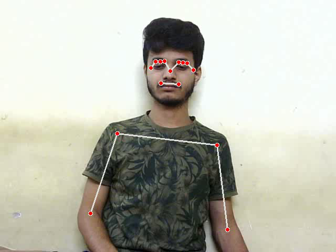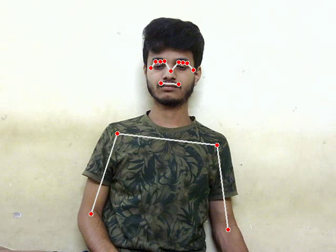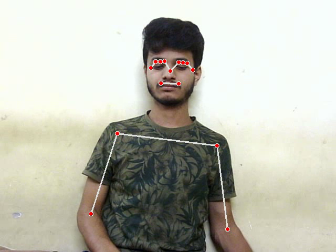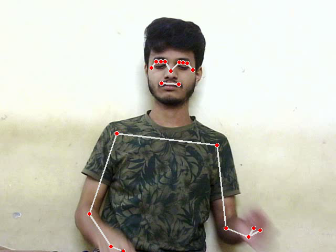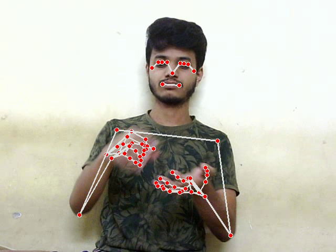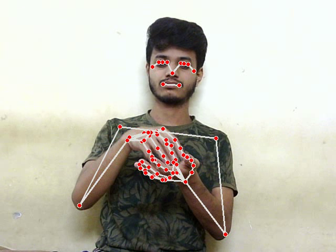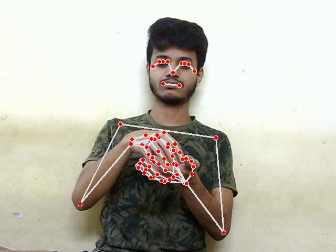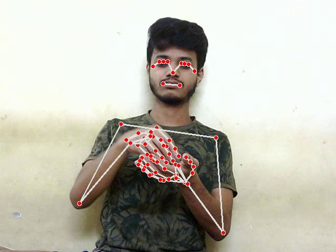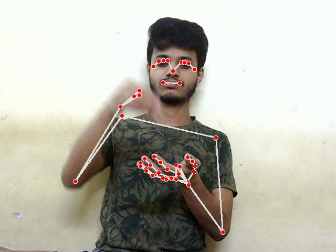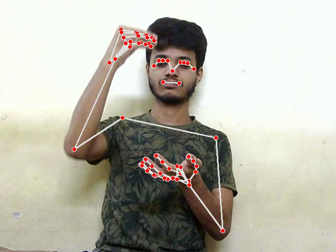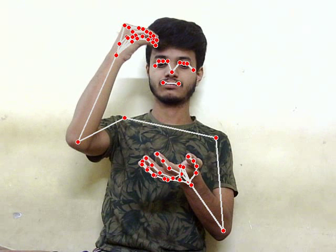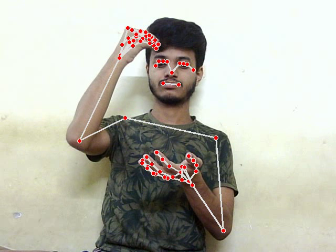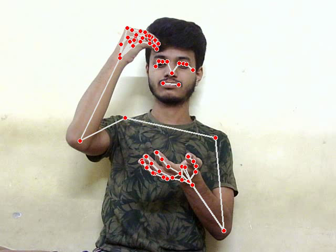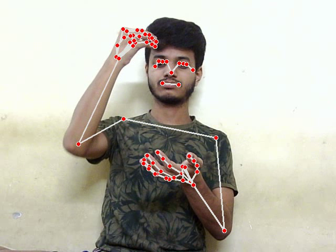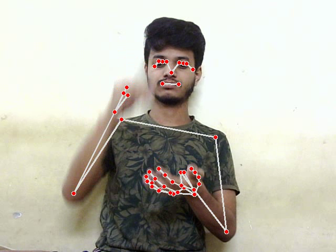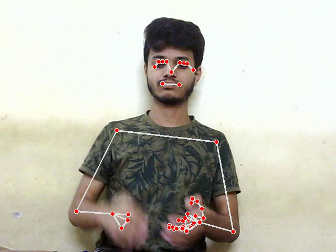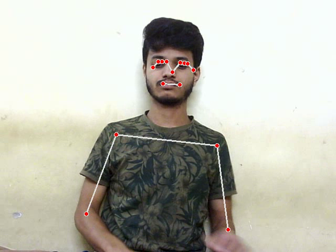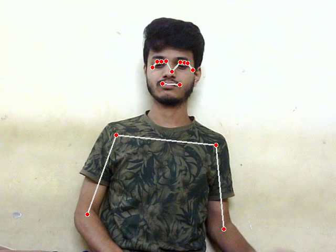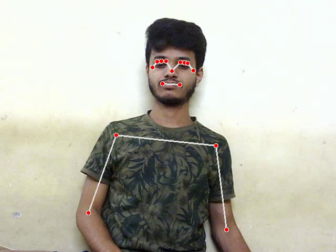learn